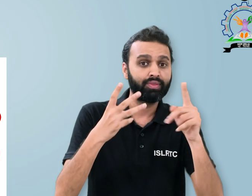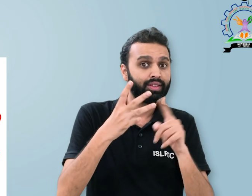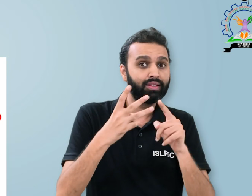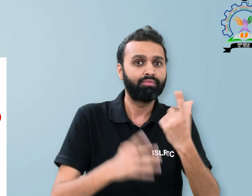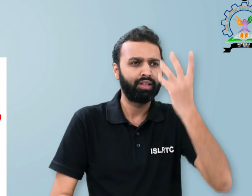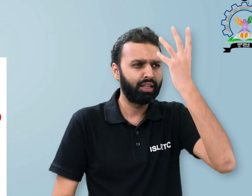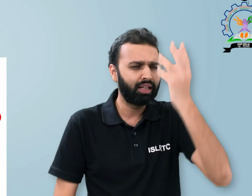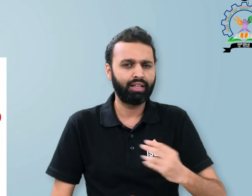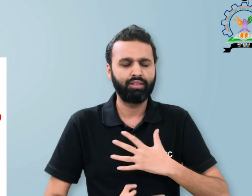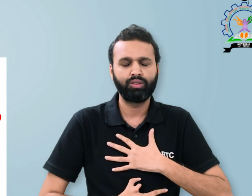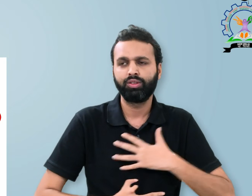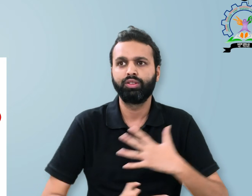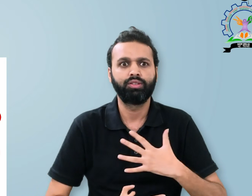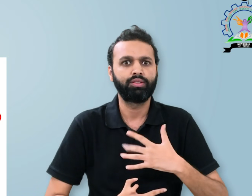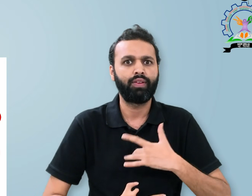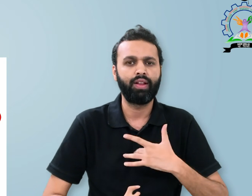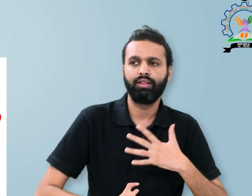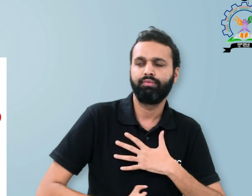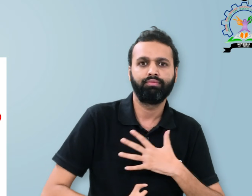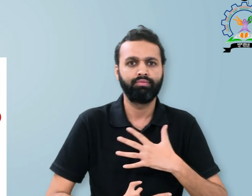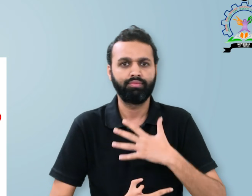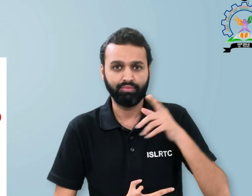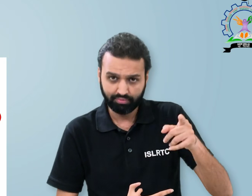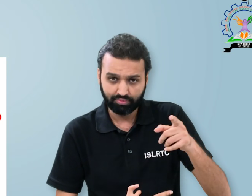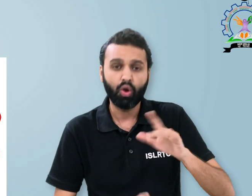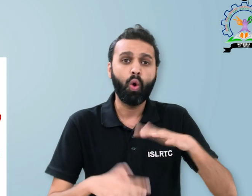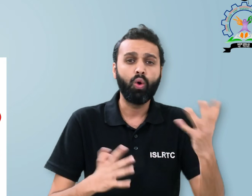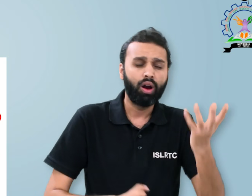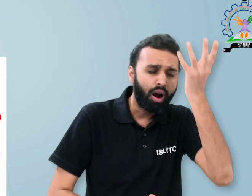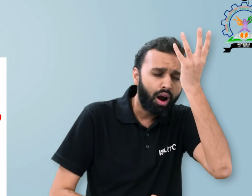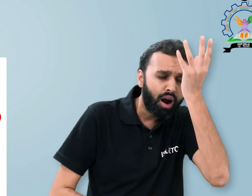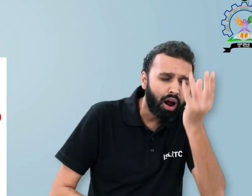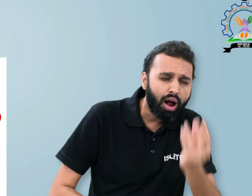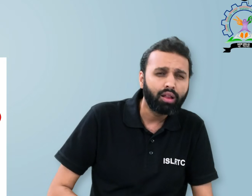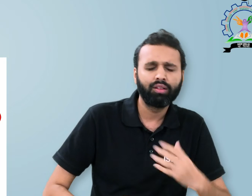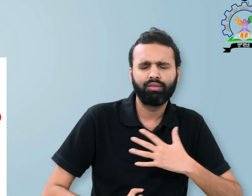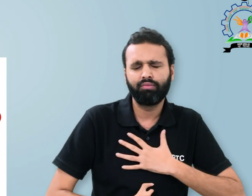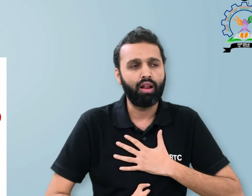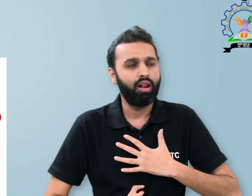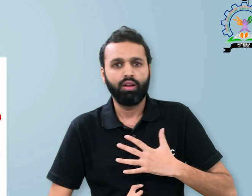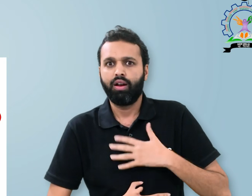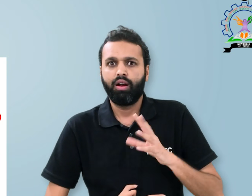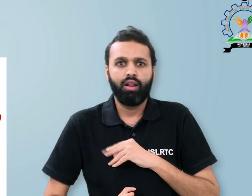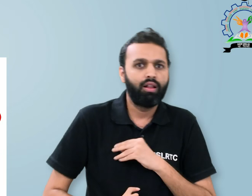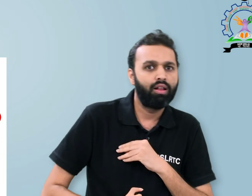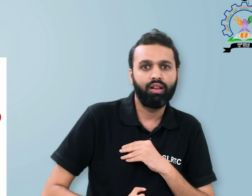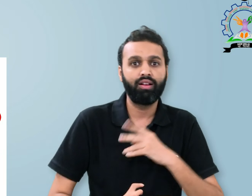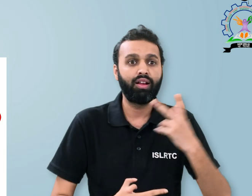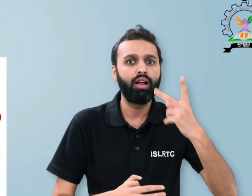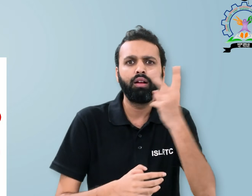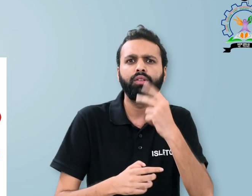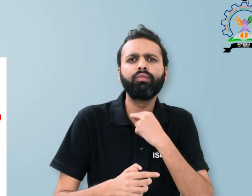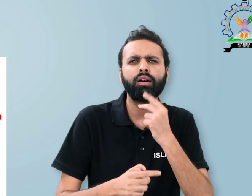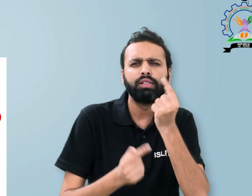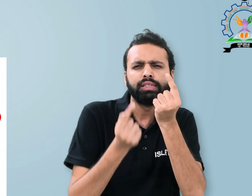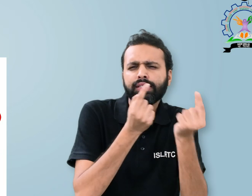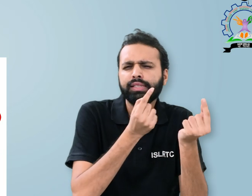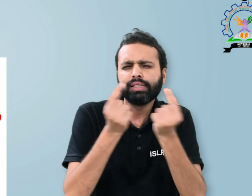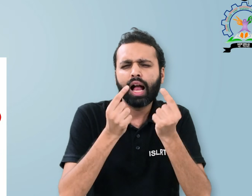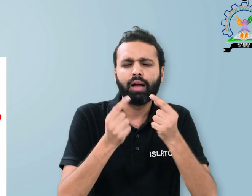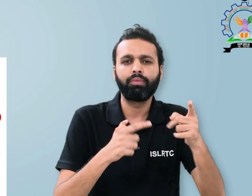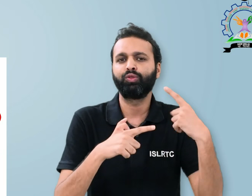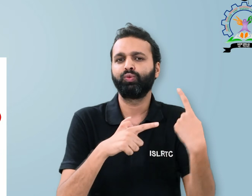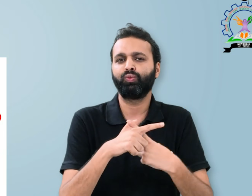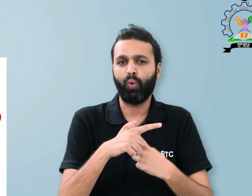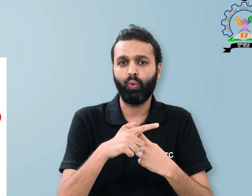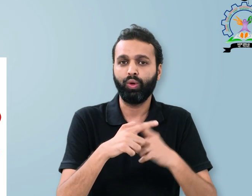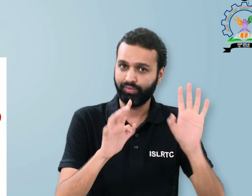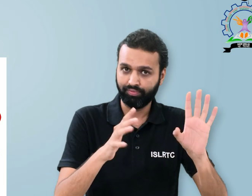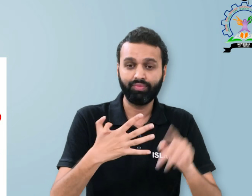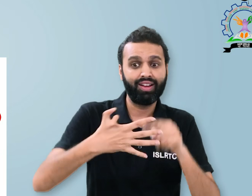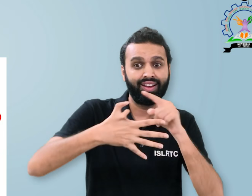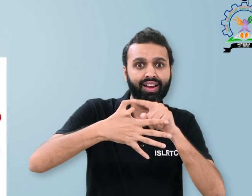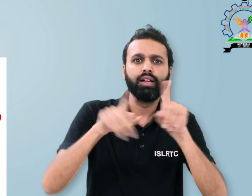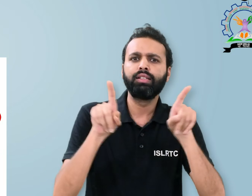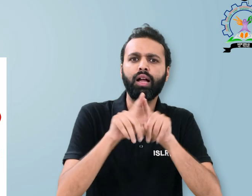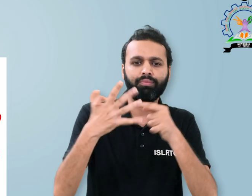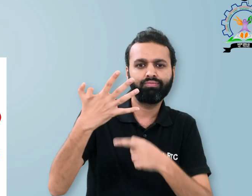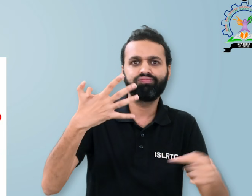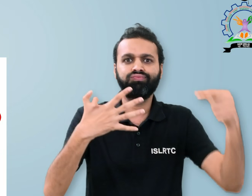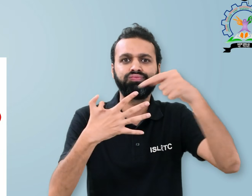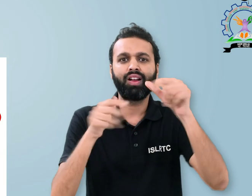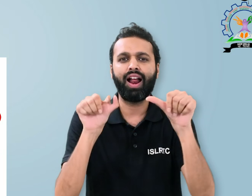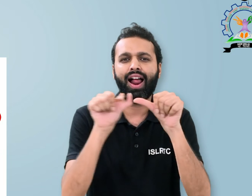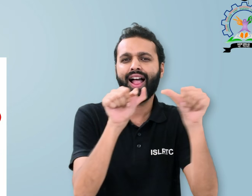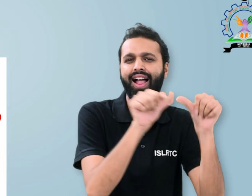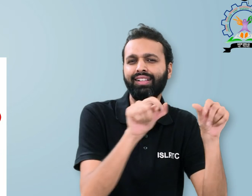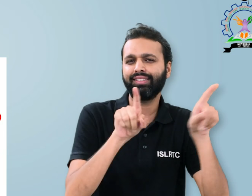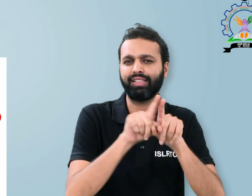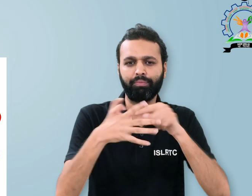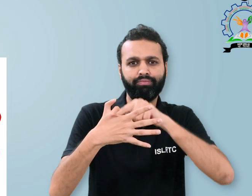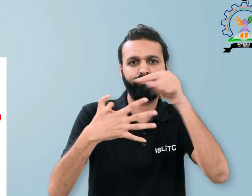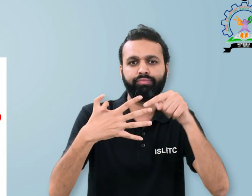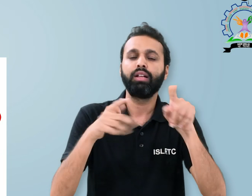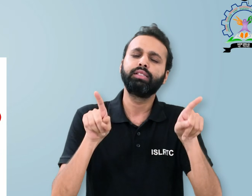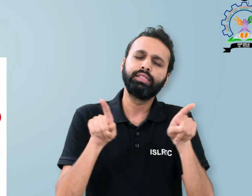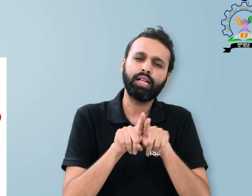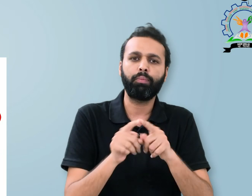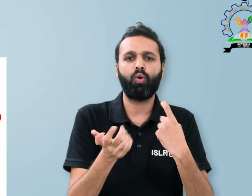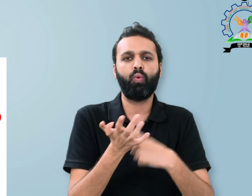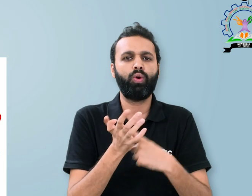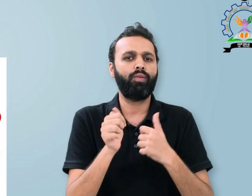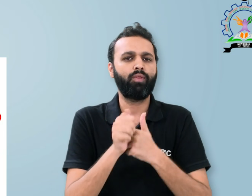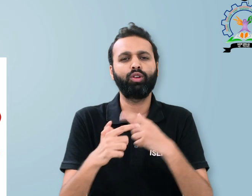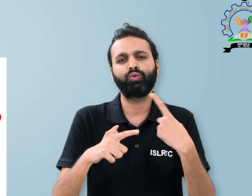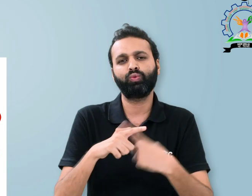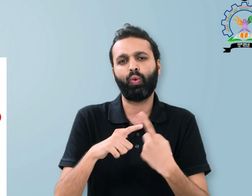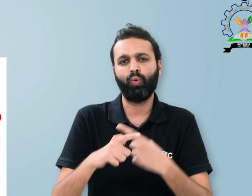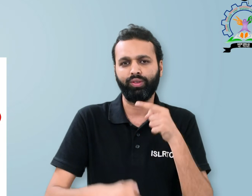Fright and night end with similar sound. The last sentence ends with true which sounds similar to Peru. The fifth and the first sentence end with similar sound.